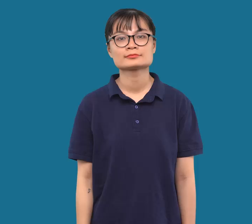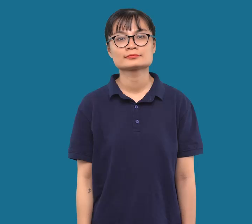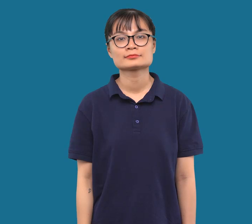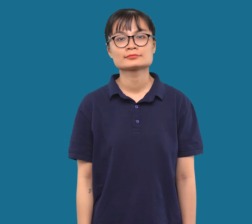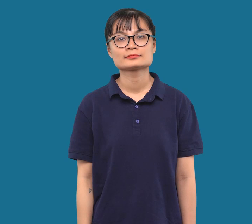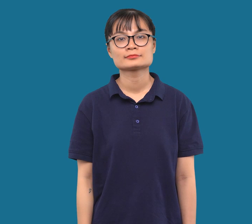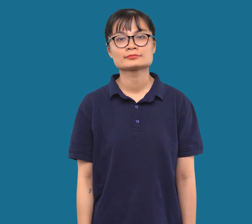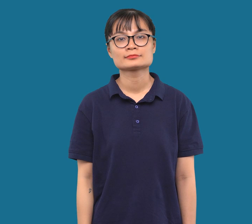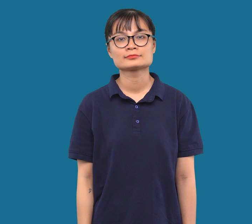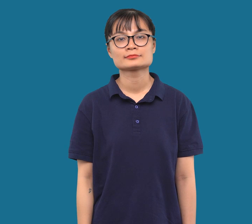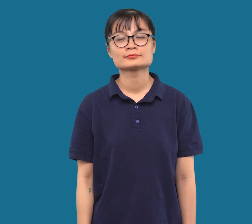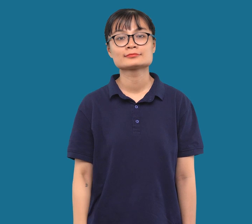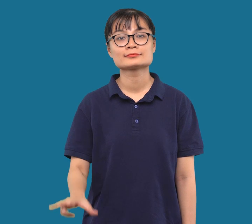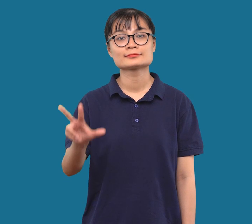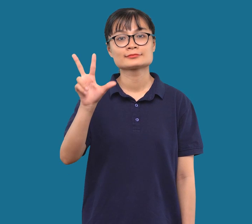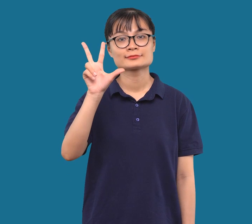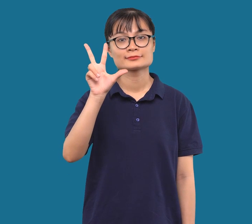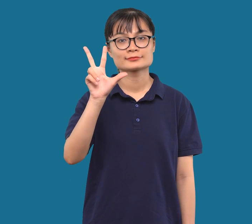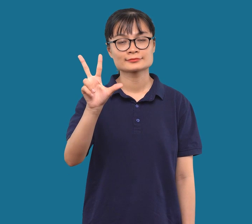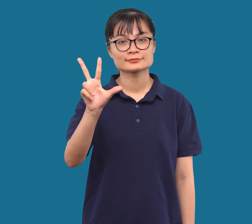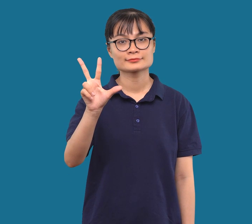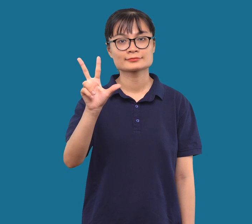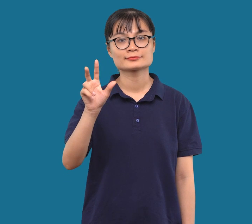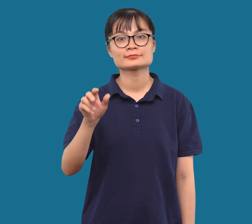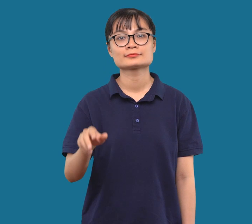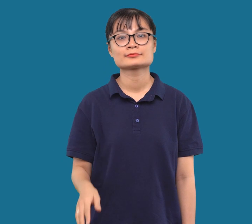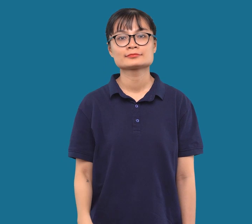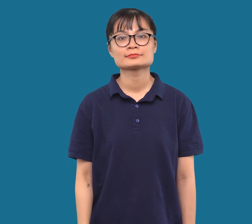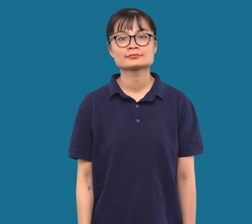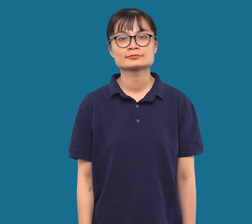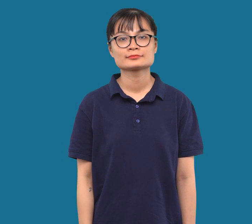8